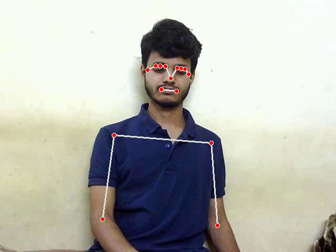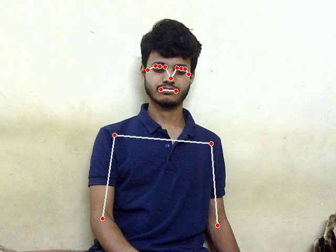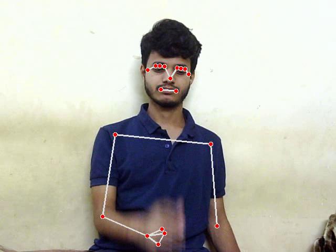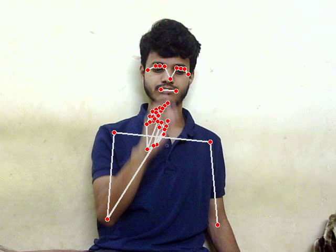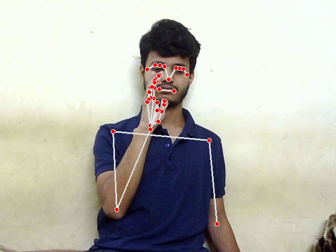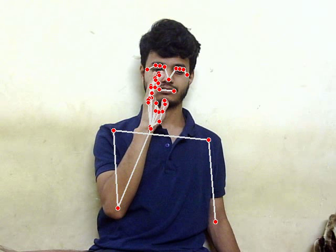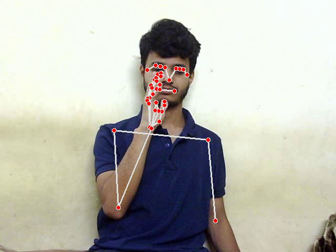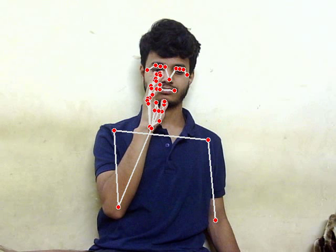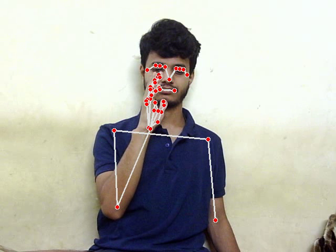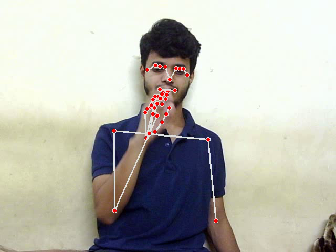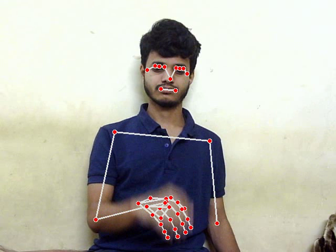mother